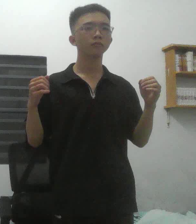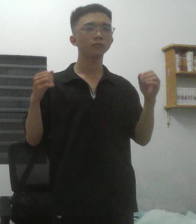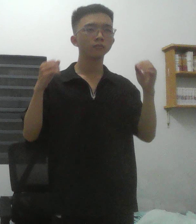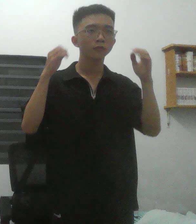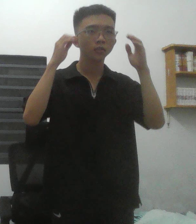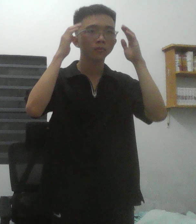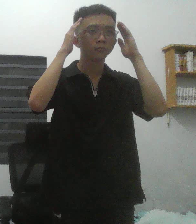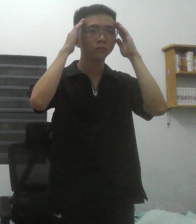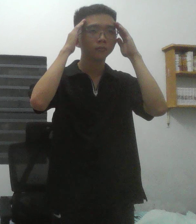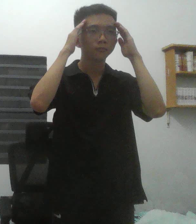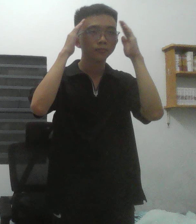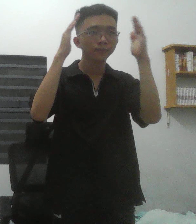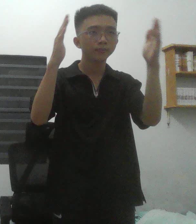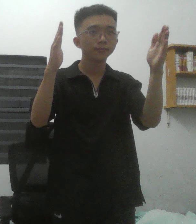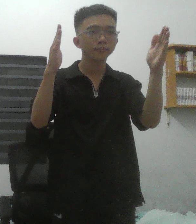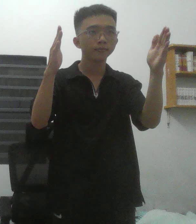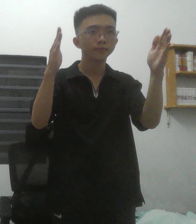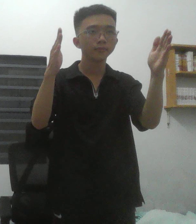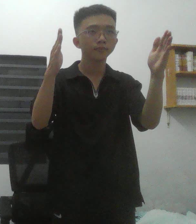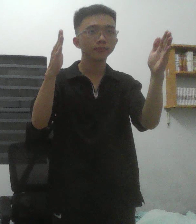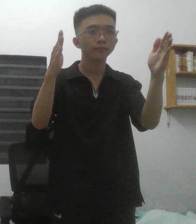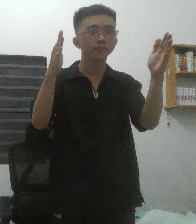quan tam